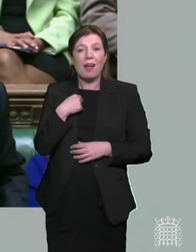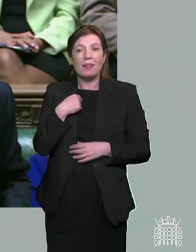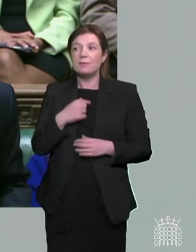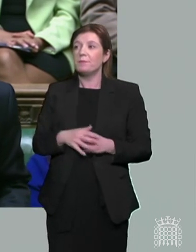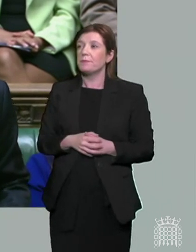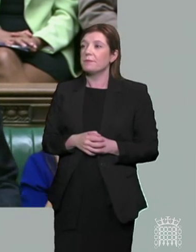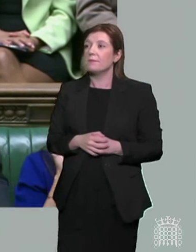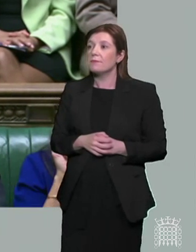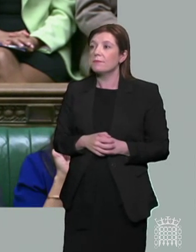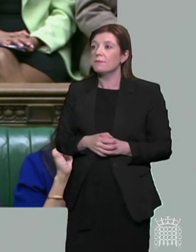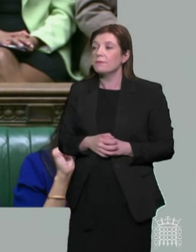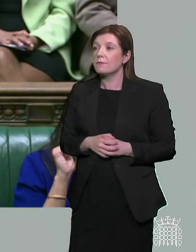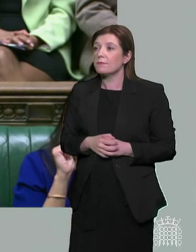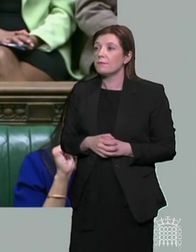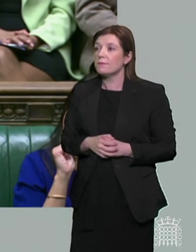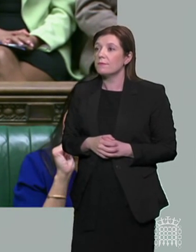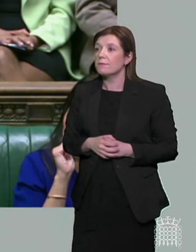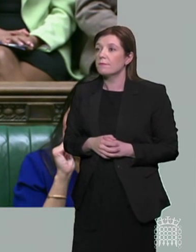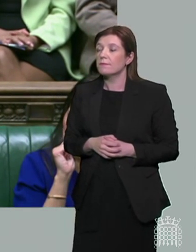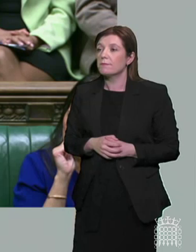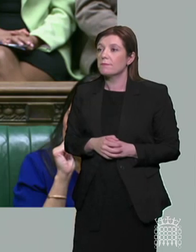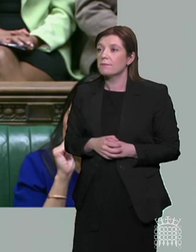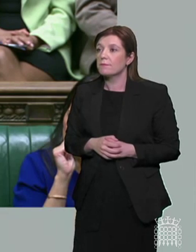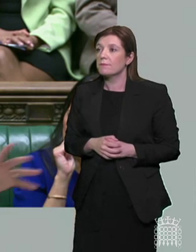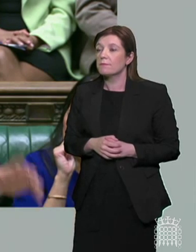Let me conclude by saying this.